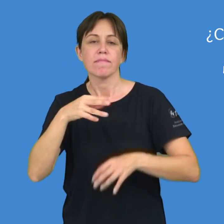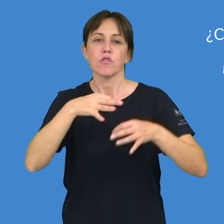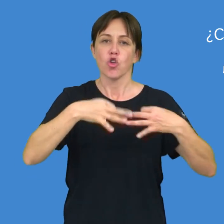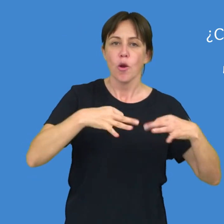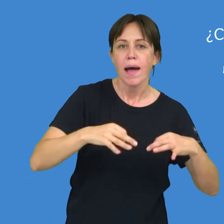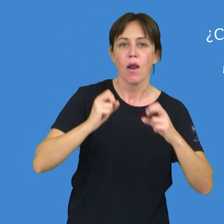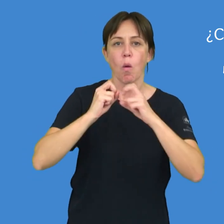normal